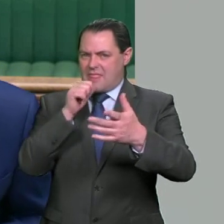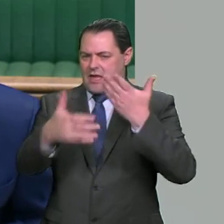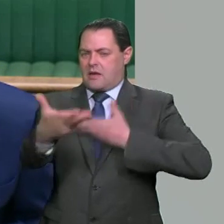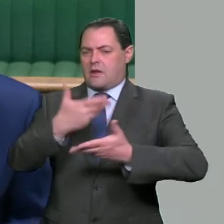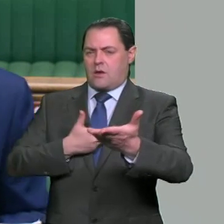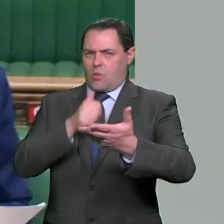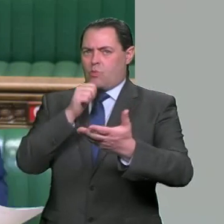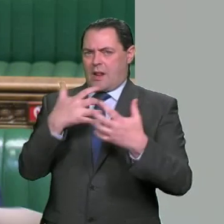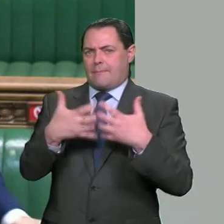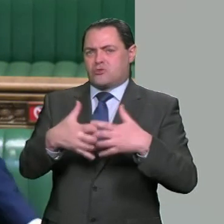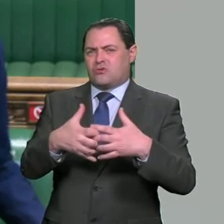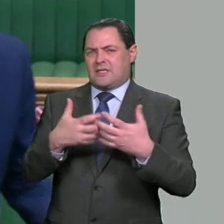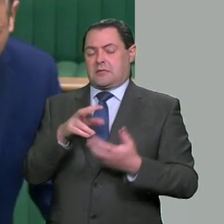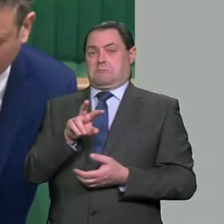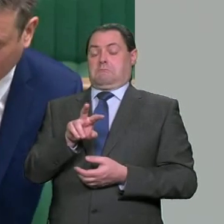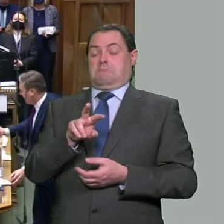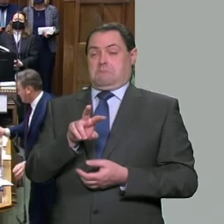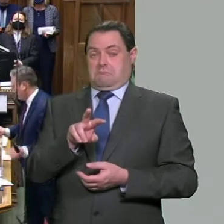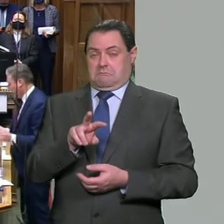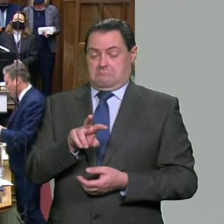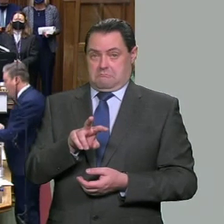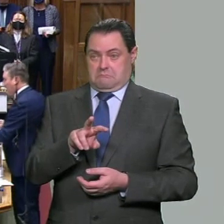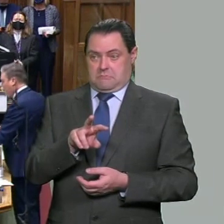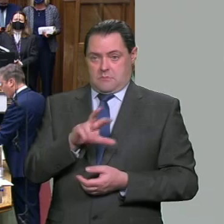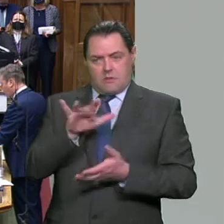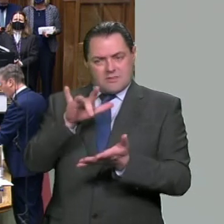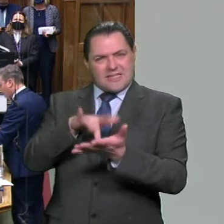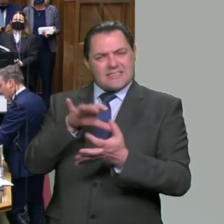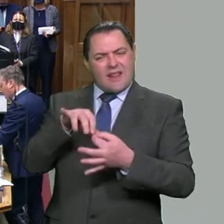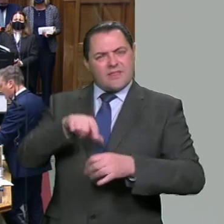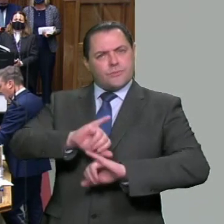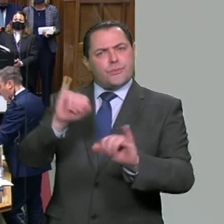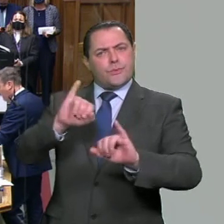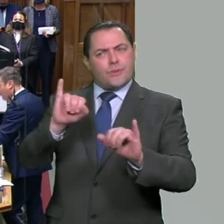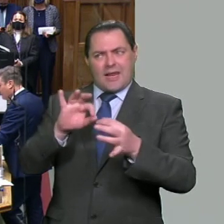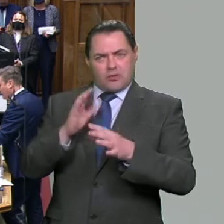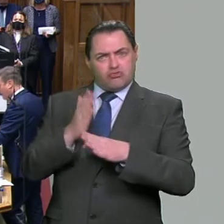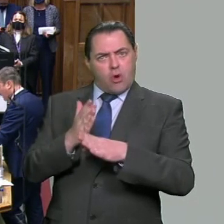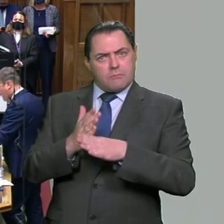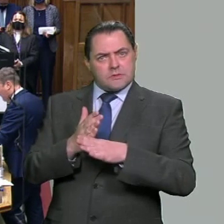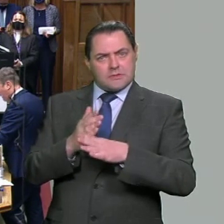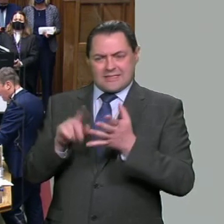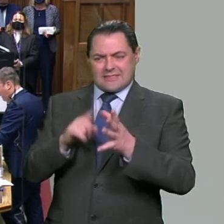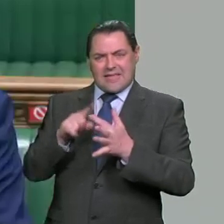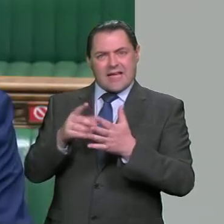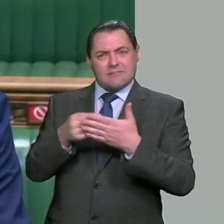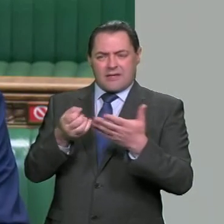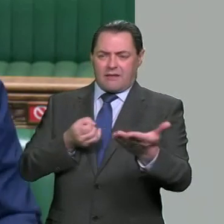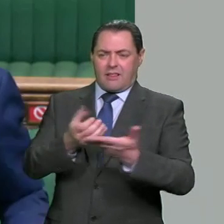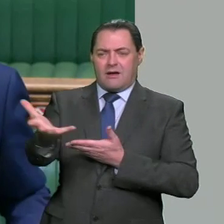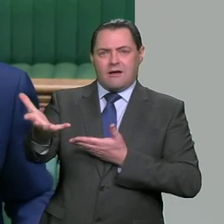That is the difference. At the heart of this scandal are people’s jobs and wasted taxpayers’ money.